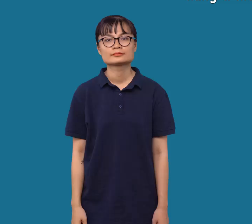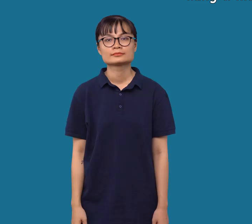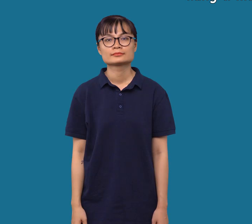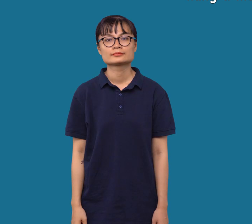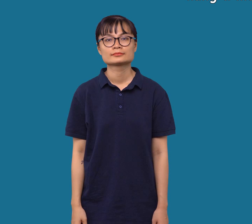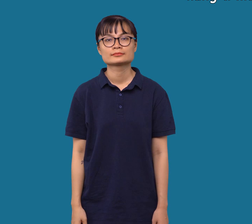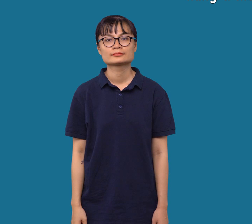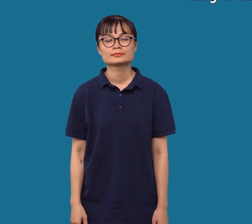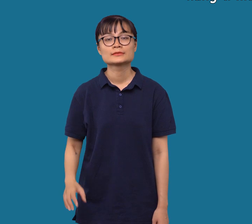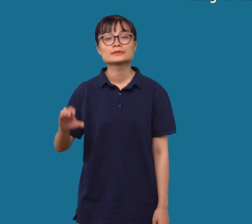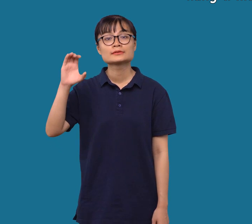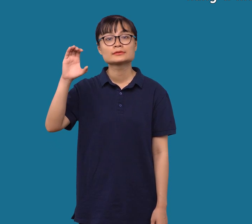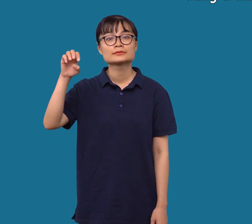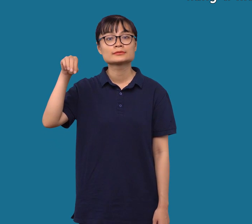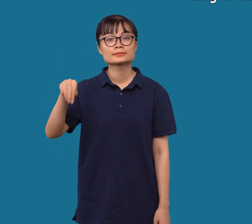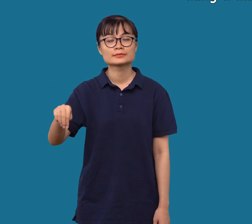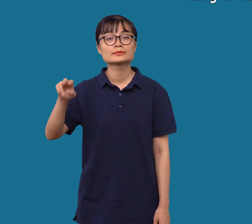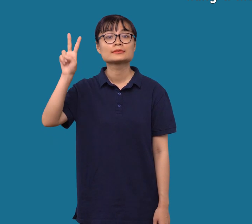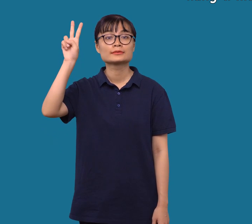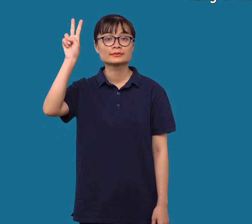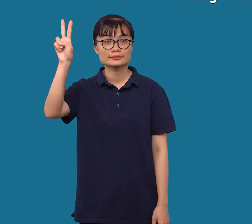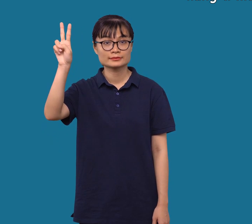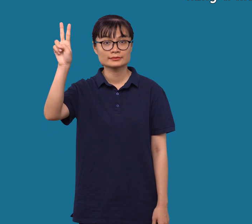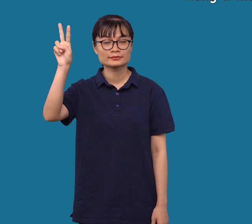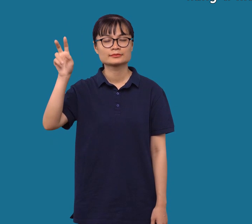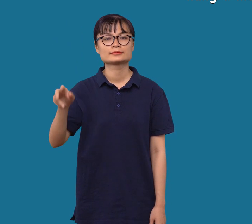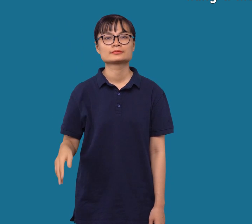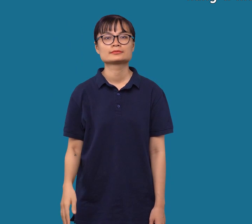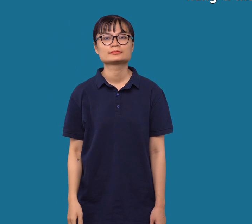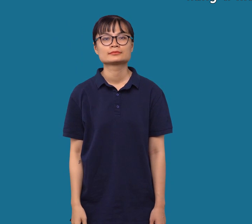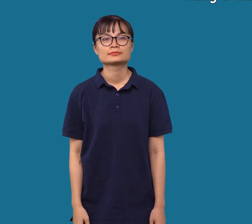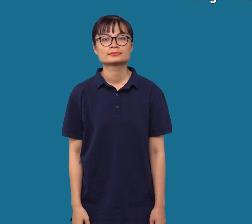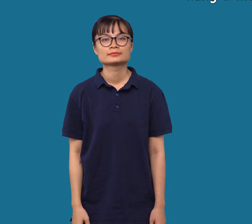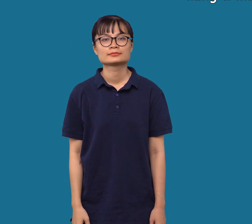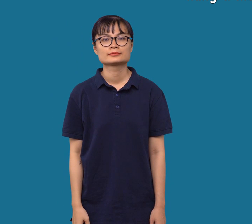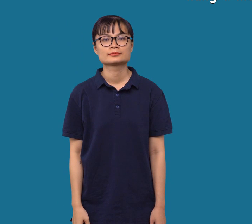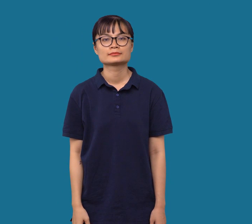xăng-ti-mét-vuông (cm2)